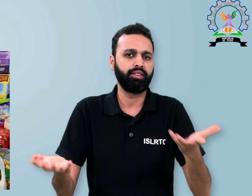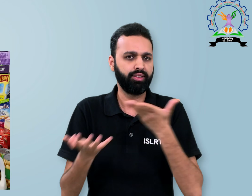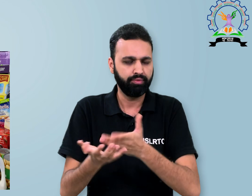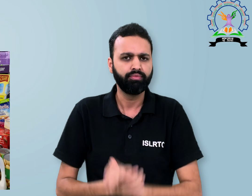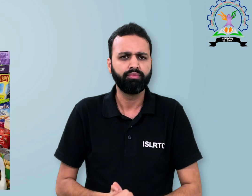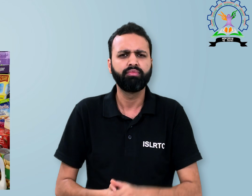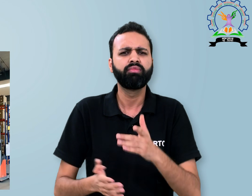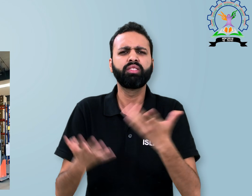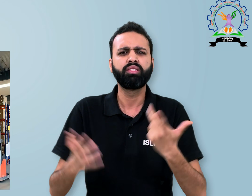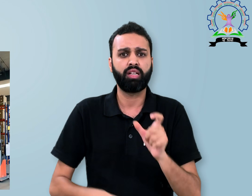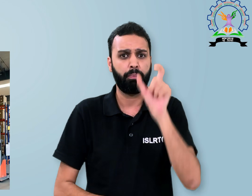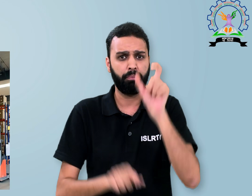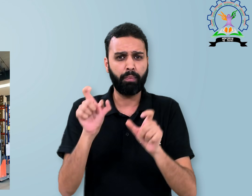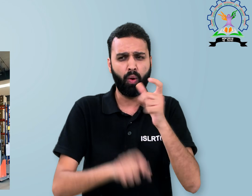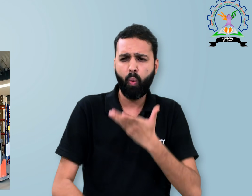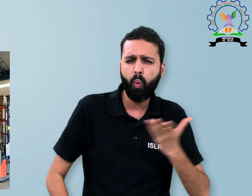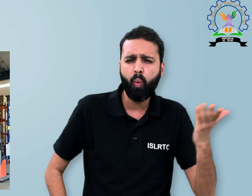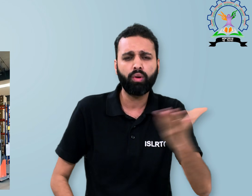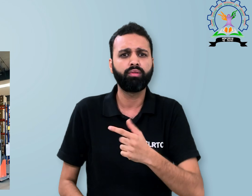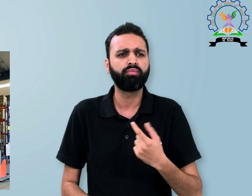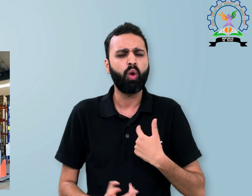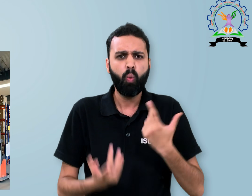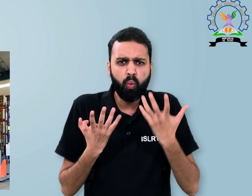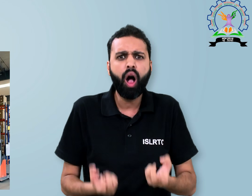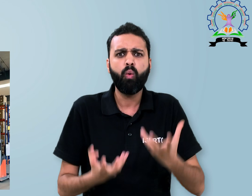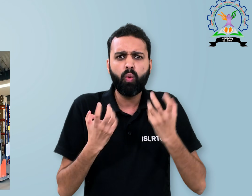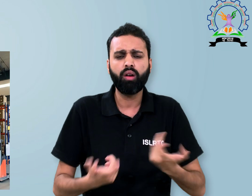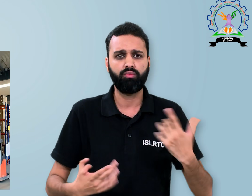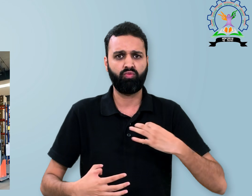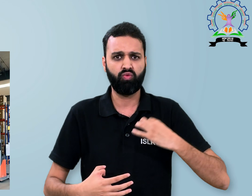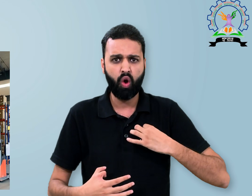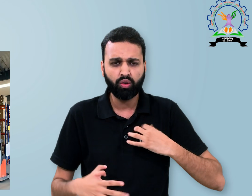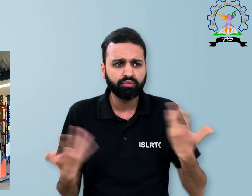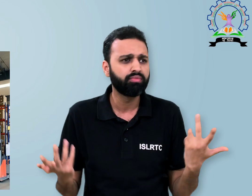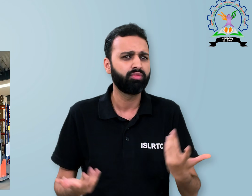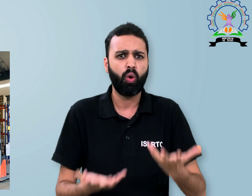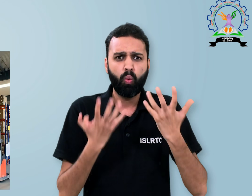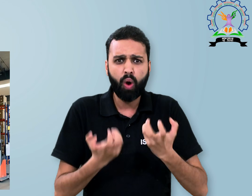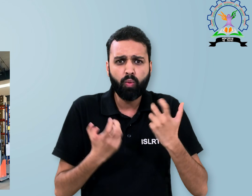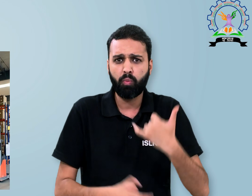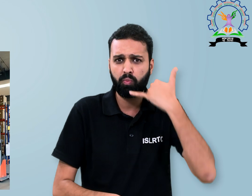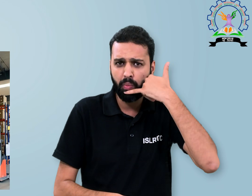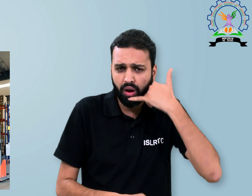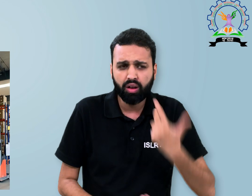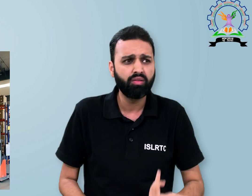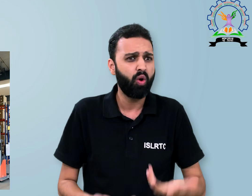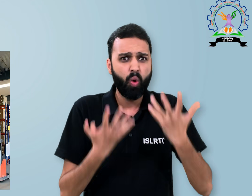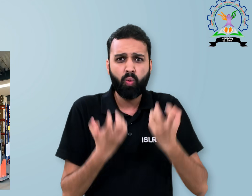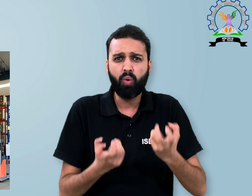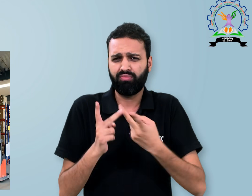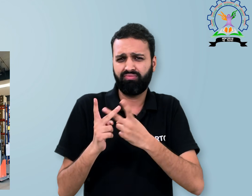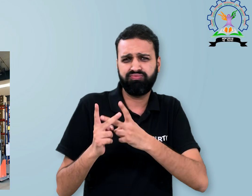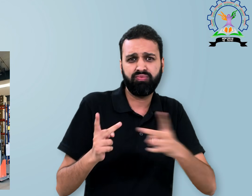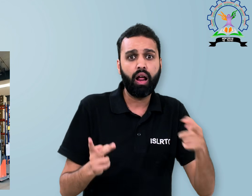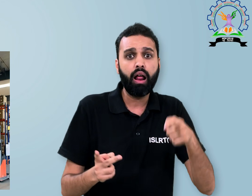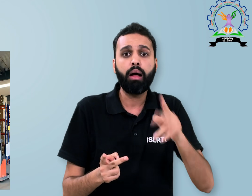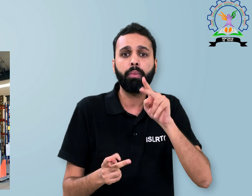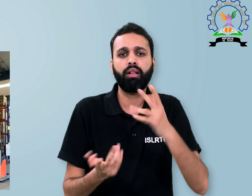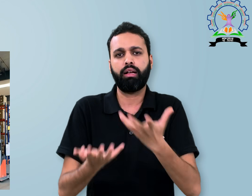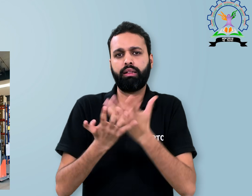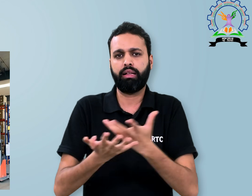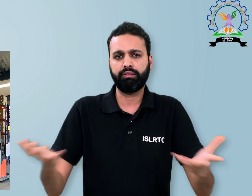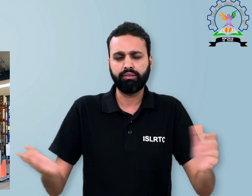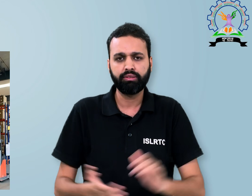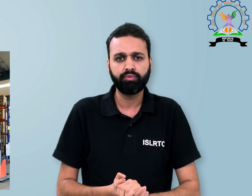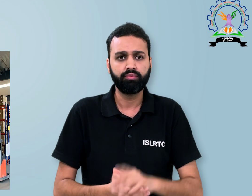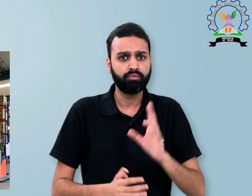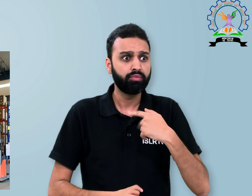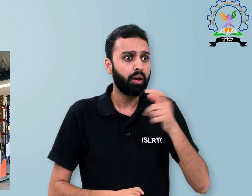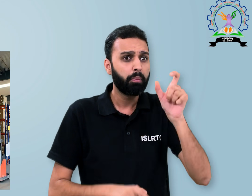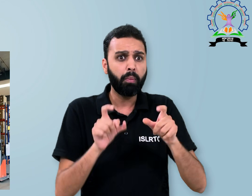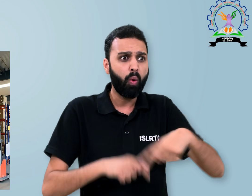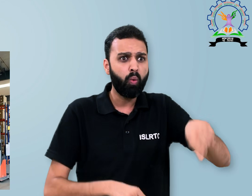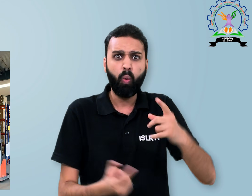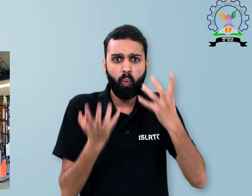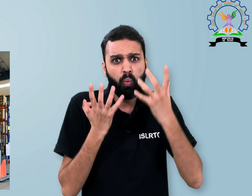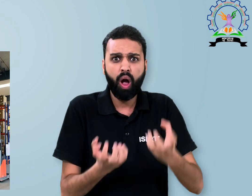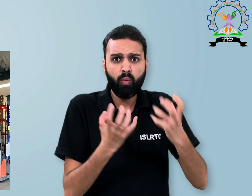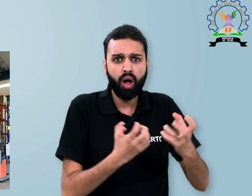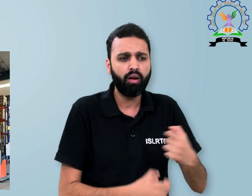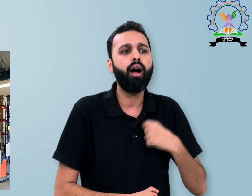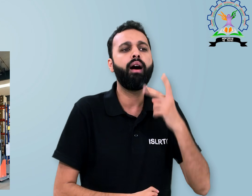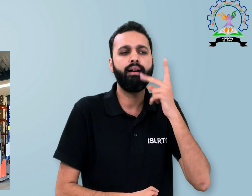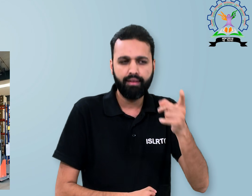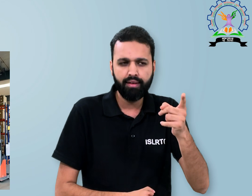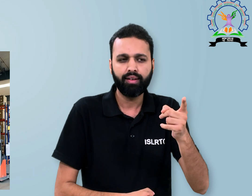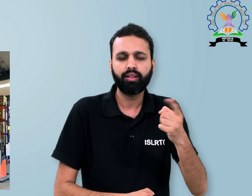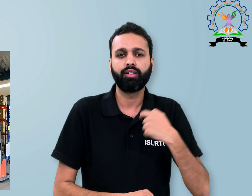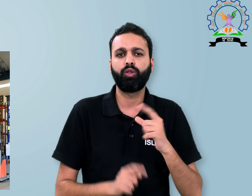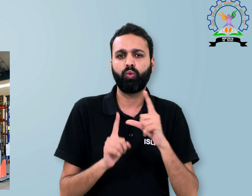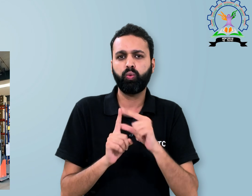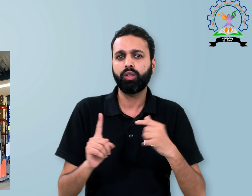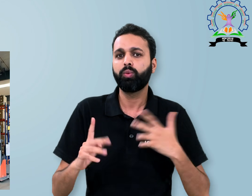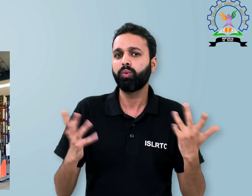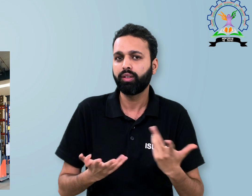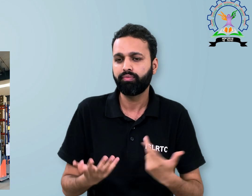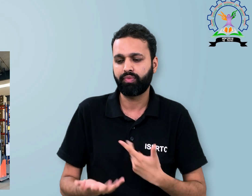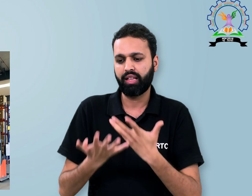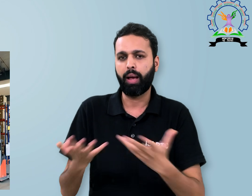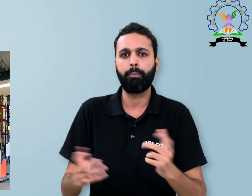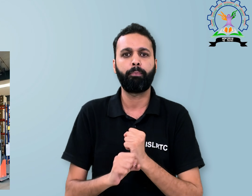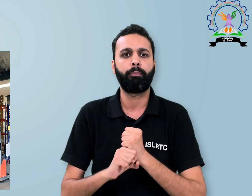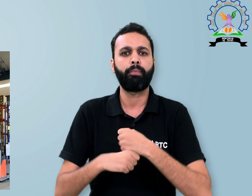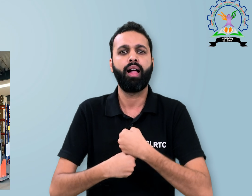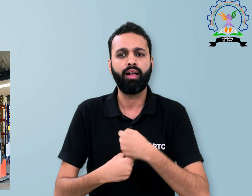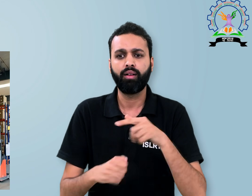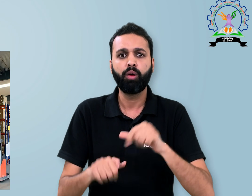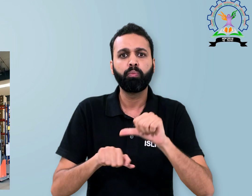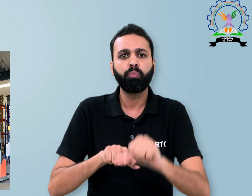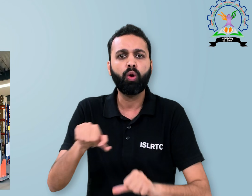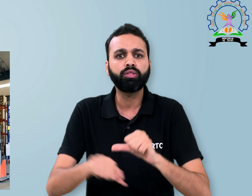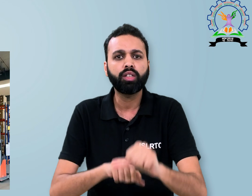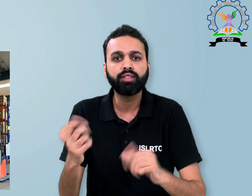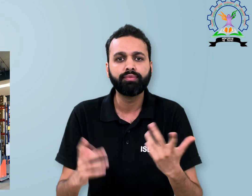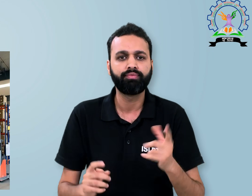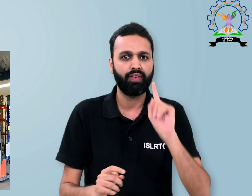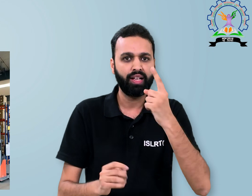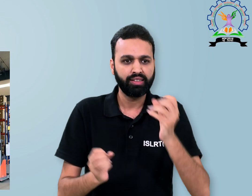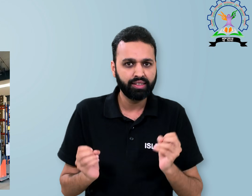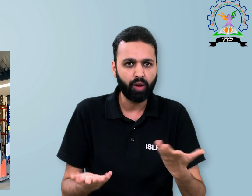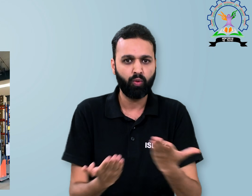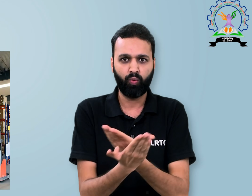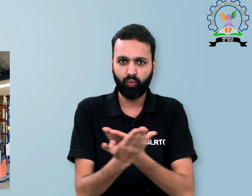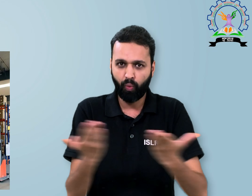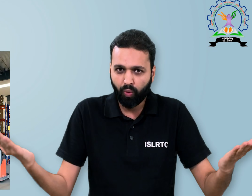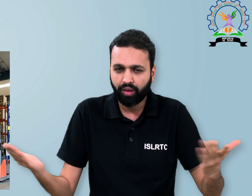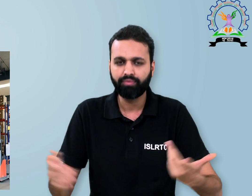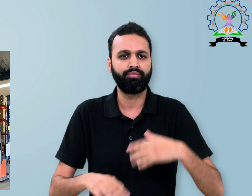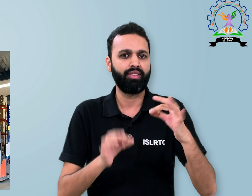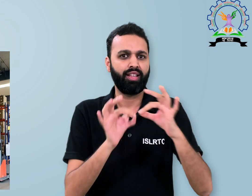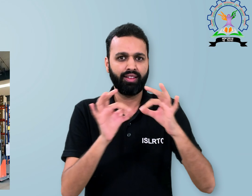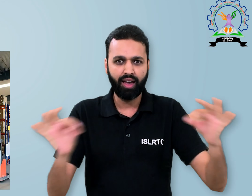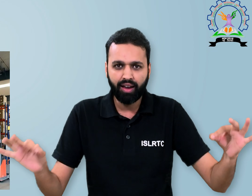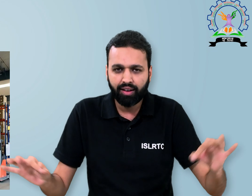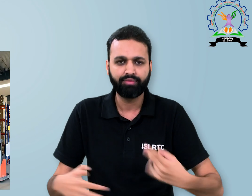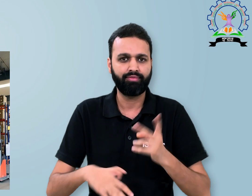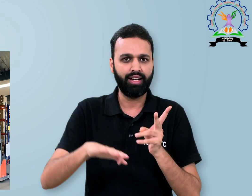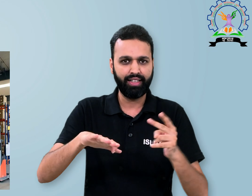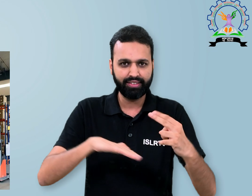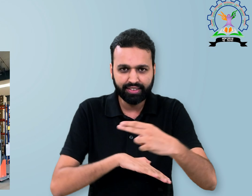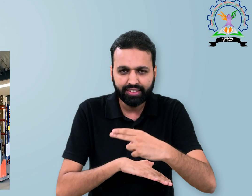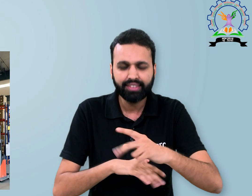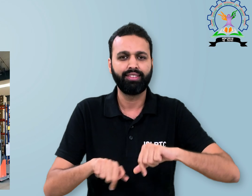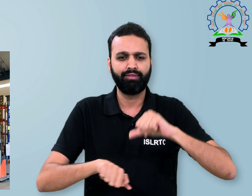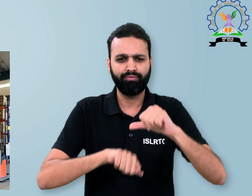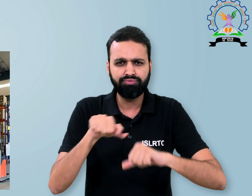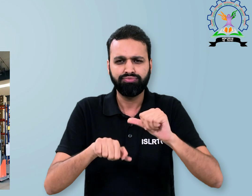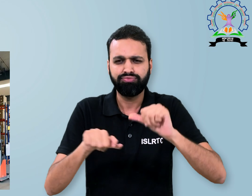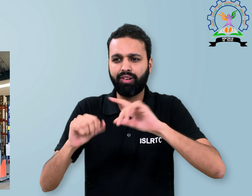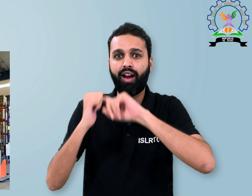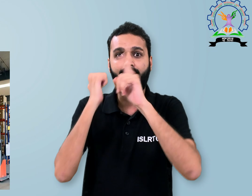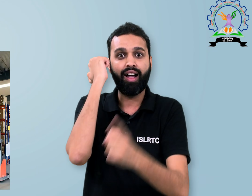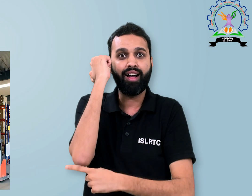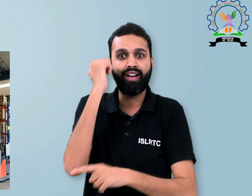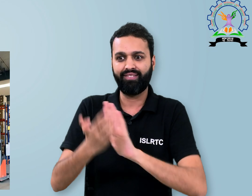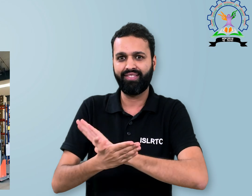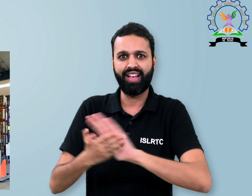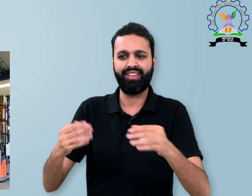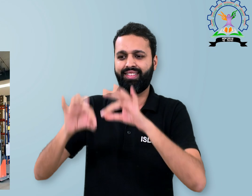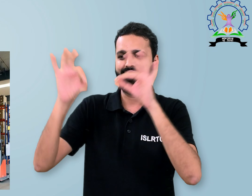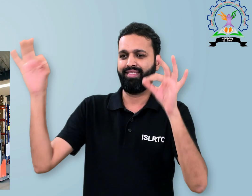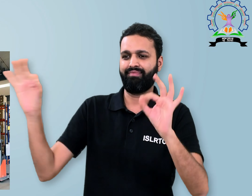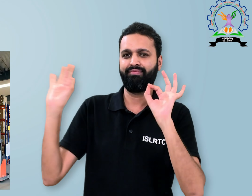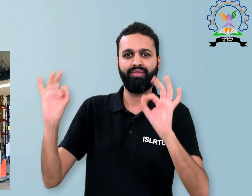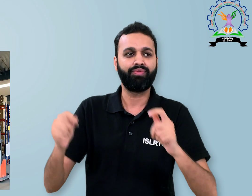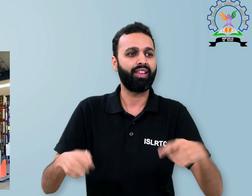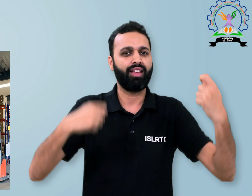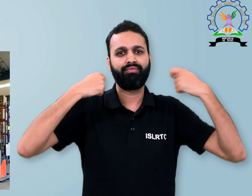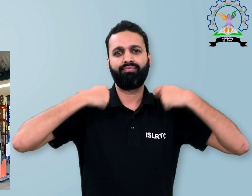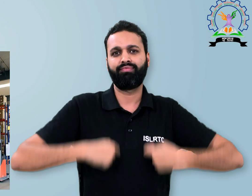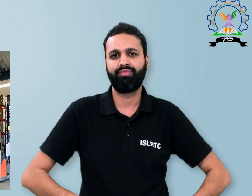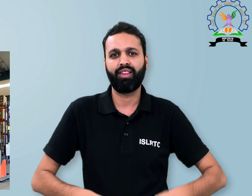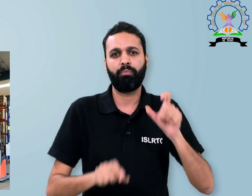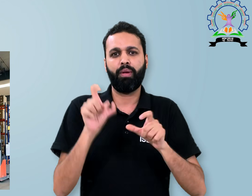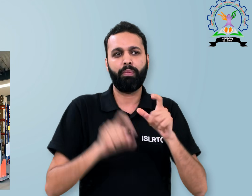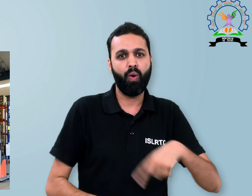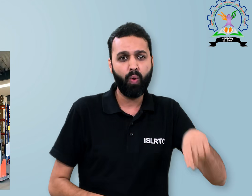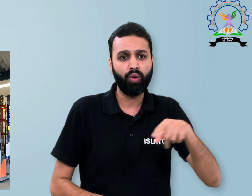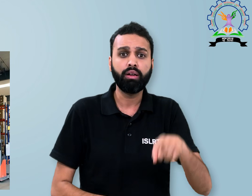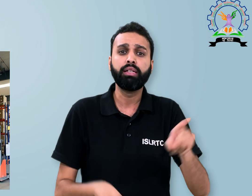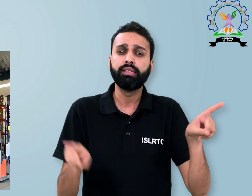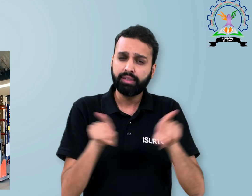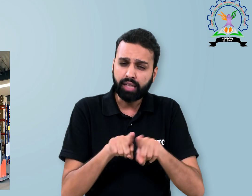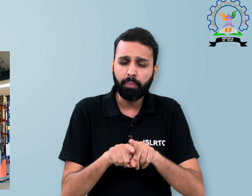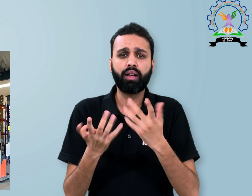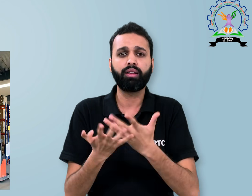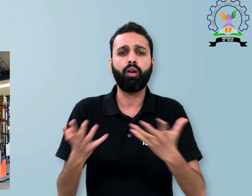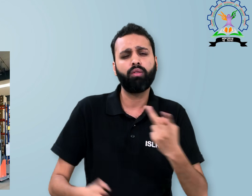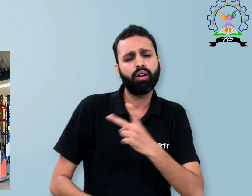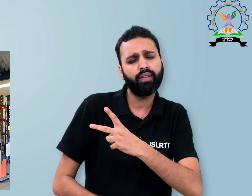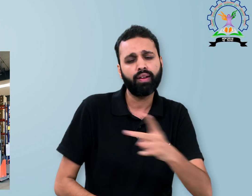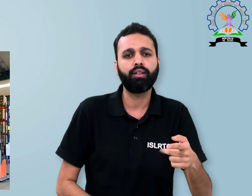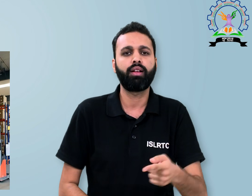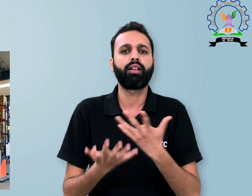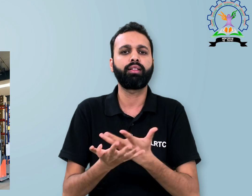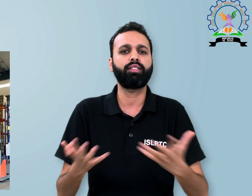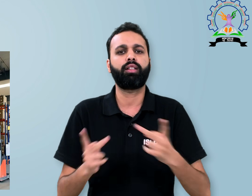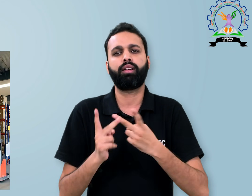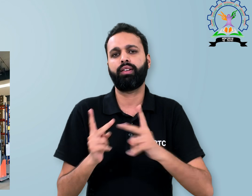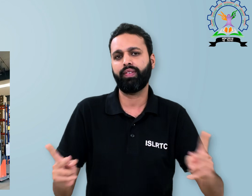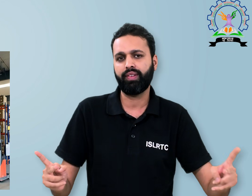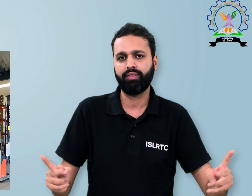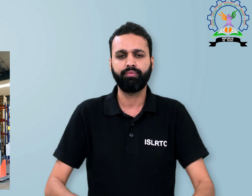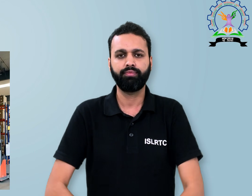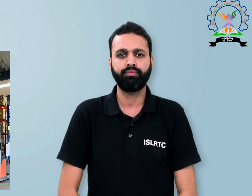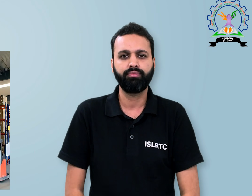Examples: Goods include products like clothing, electronics, and food.